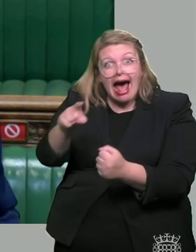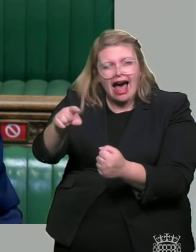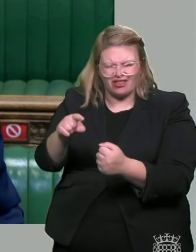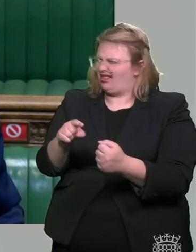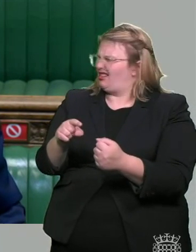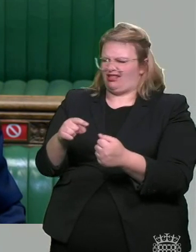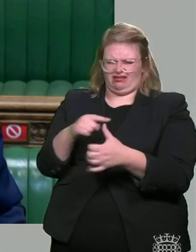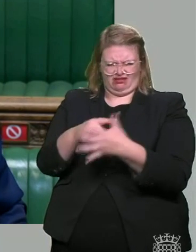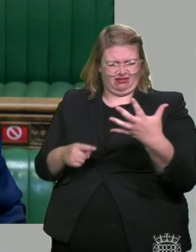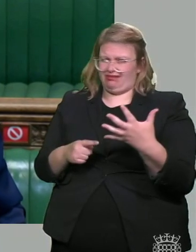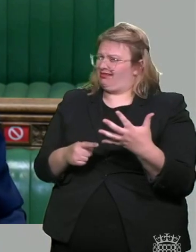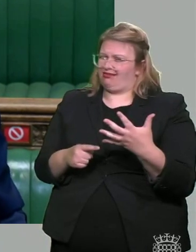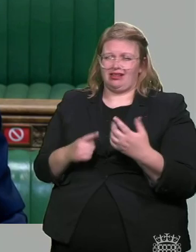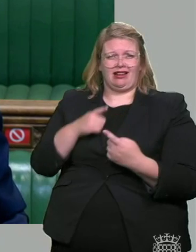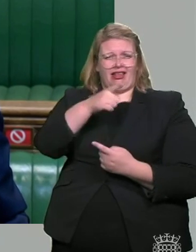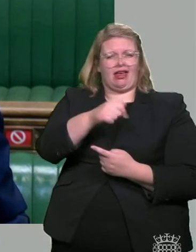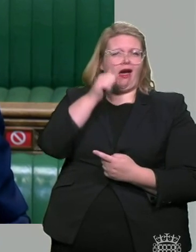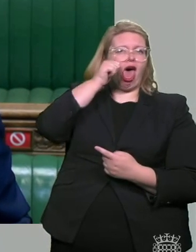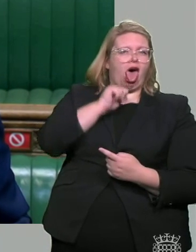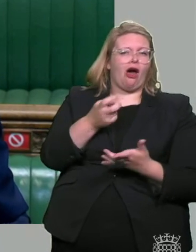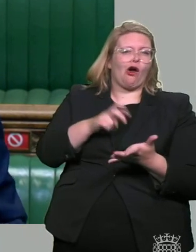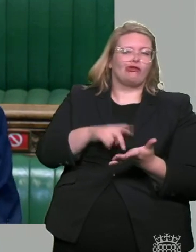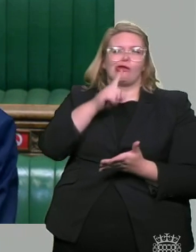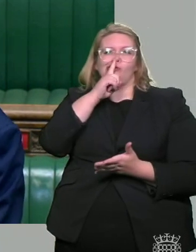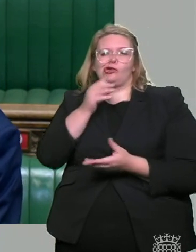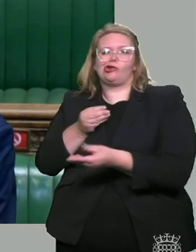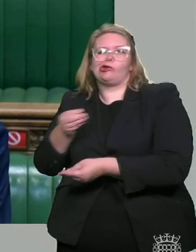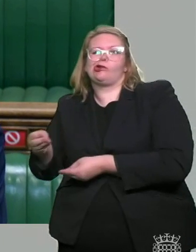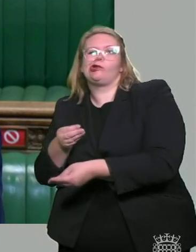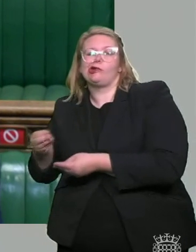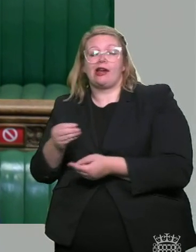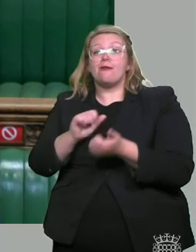Dodgy contracts, jobs for their mates and cash for access.